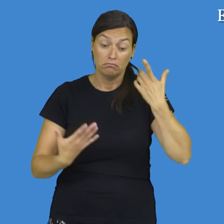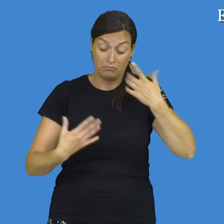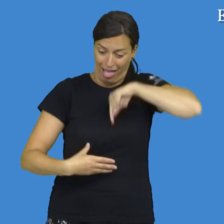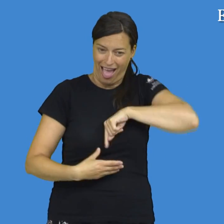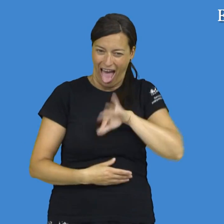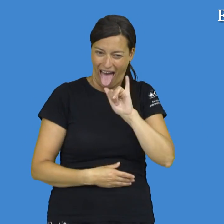sentir